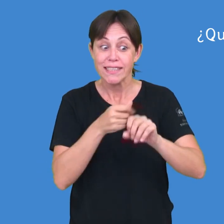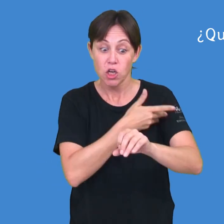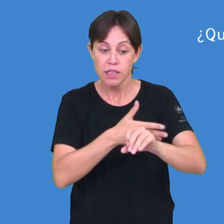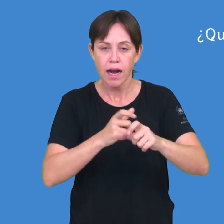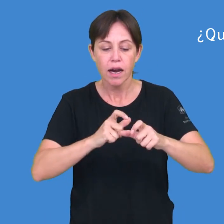sangre